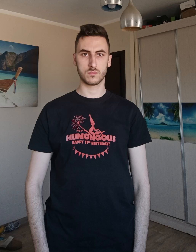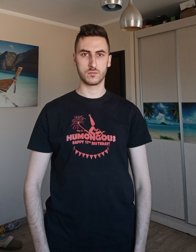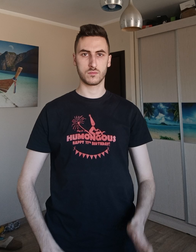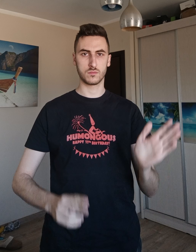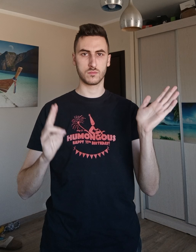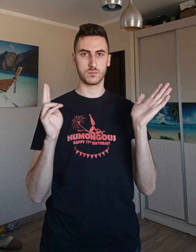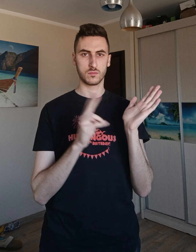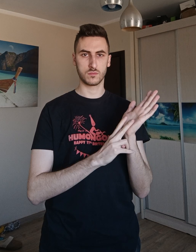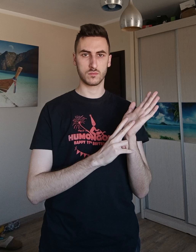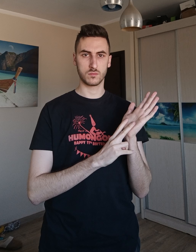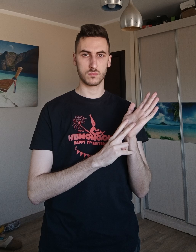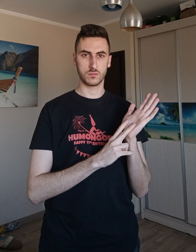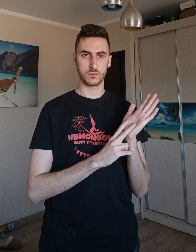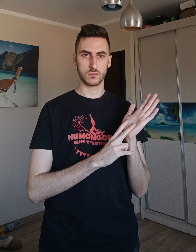נכון